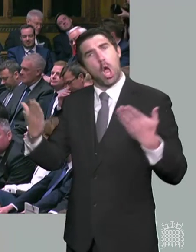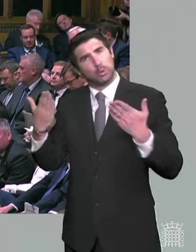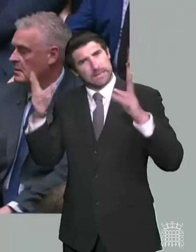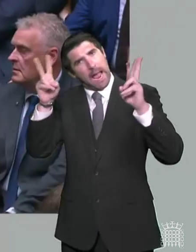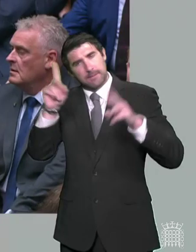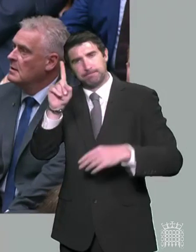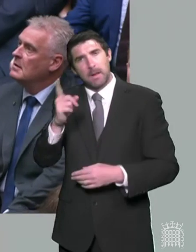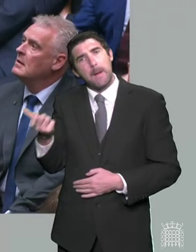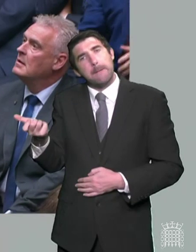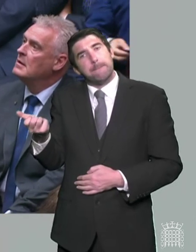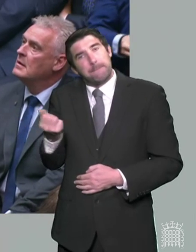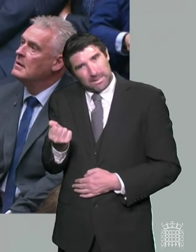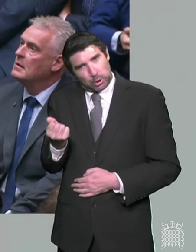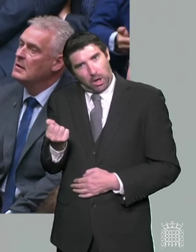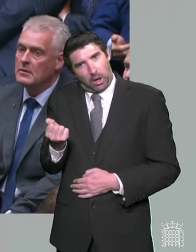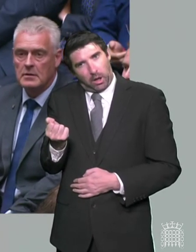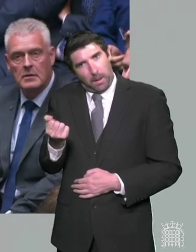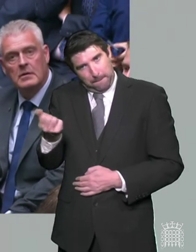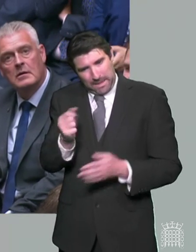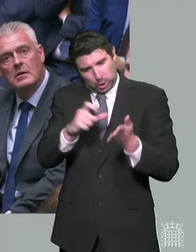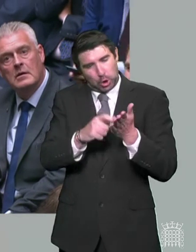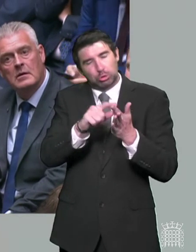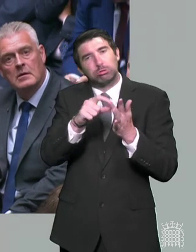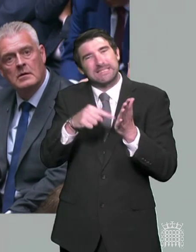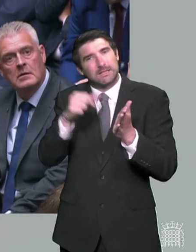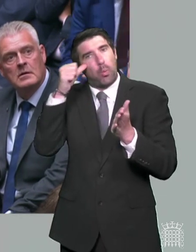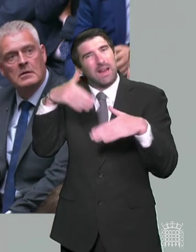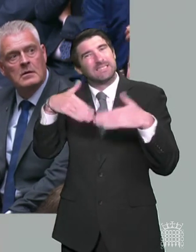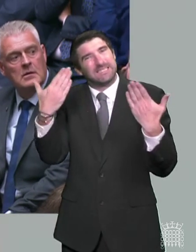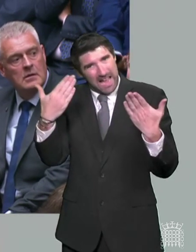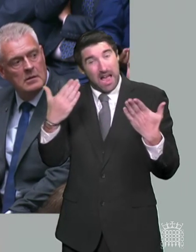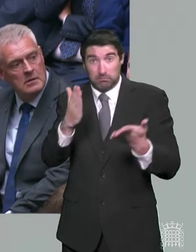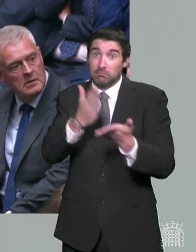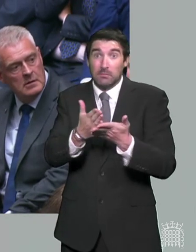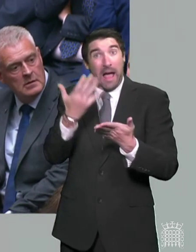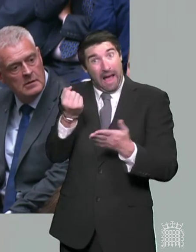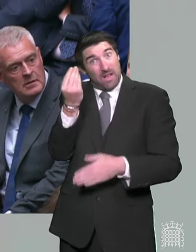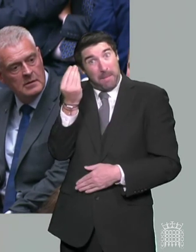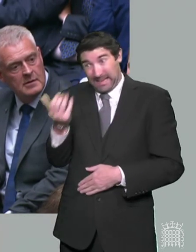Pension credit is currently underclaimed, with about a quarter of those who are entitled to it not claiming it.